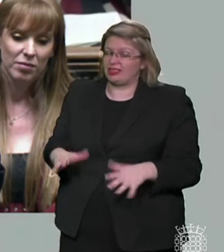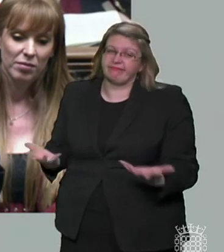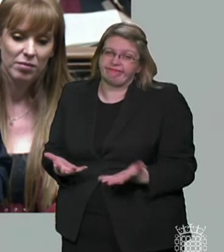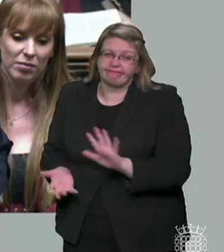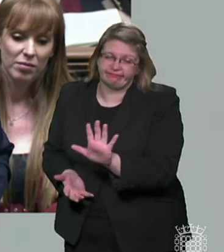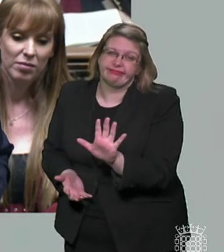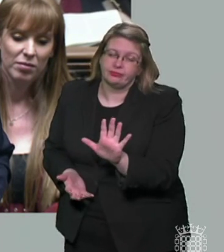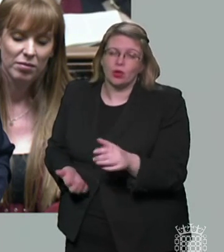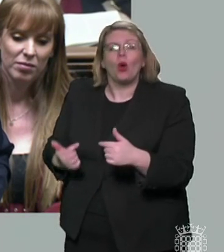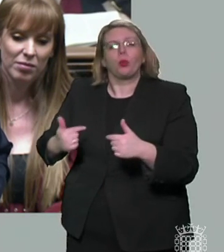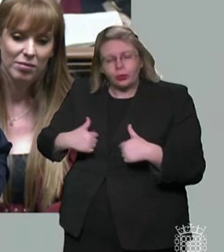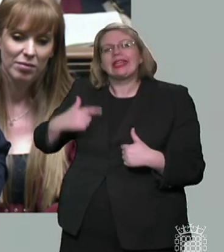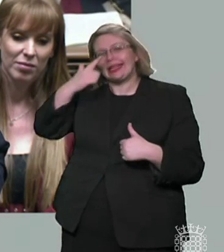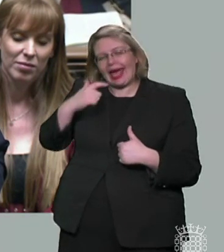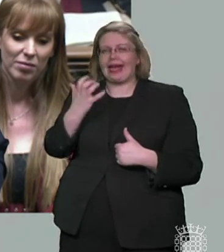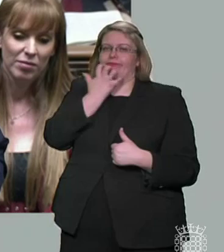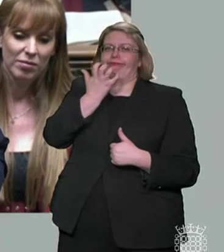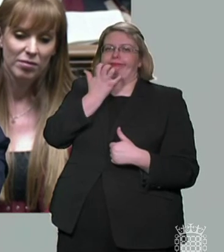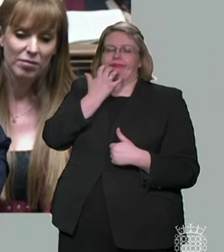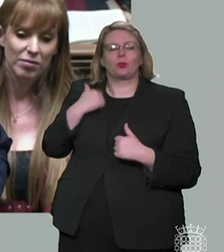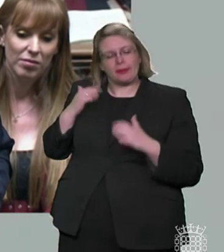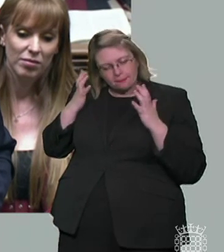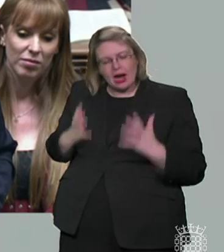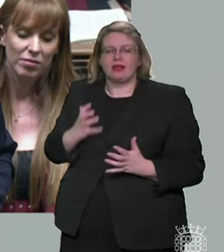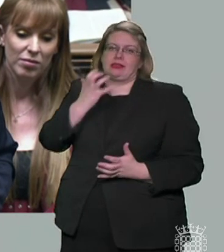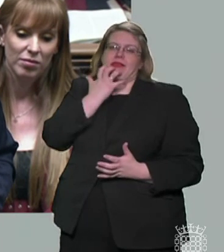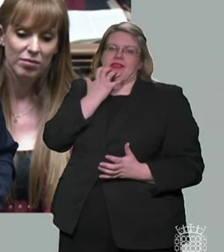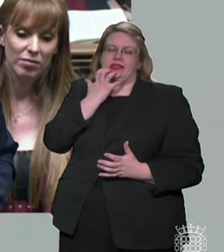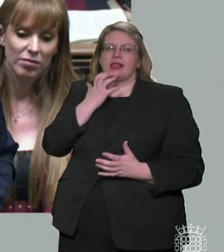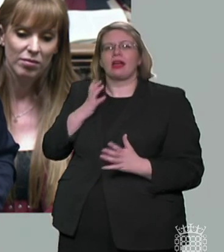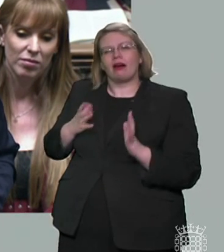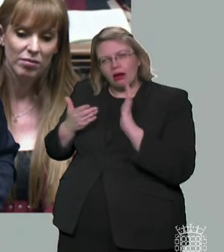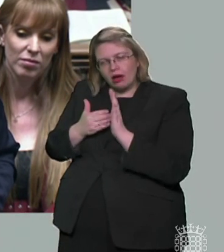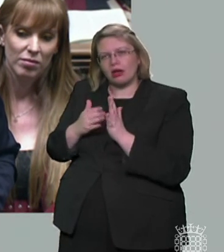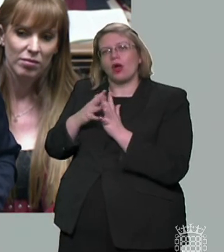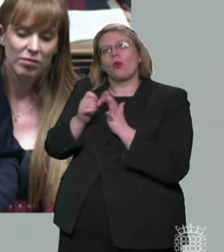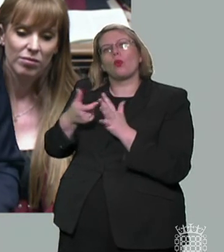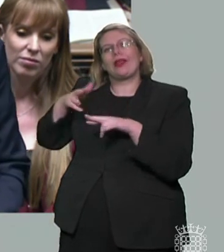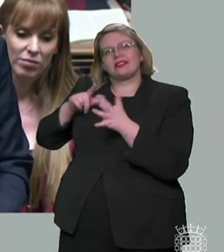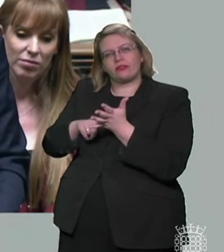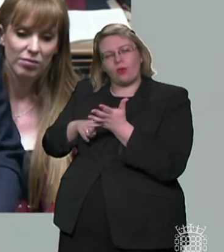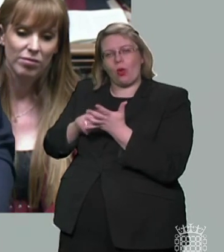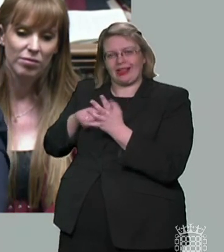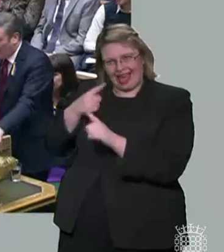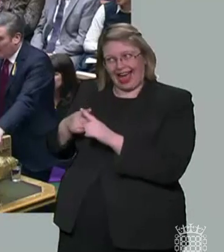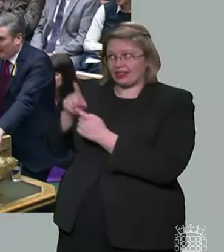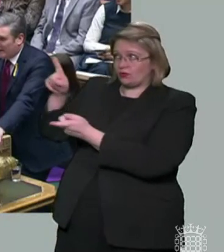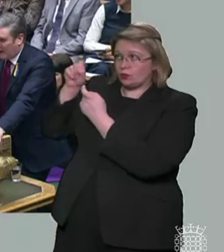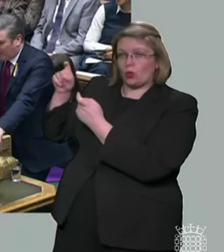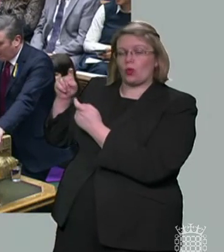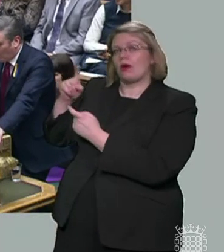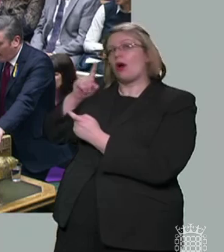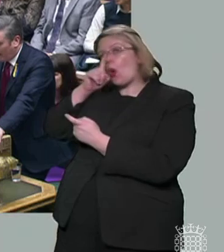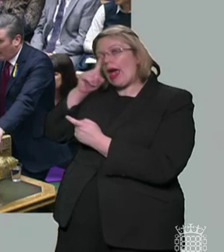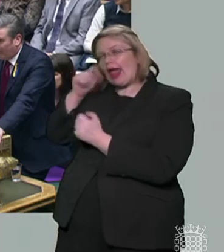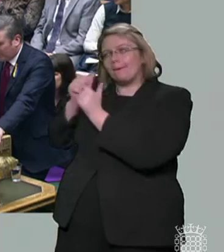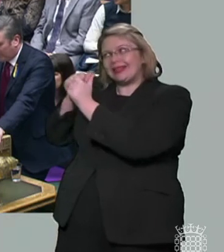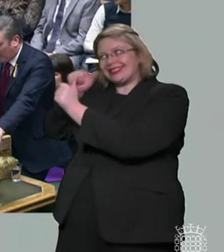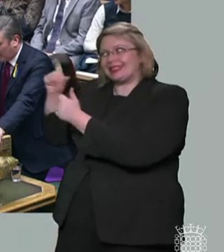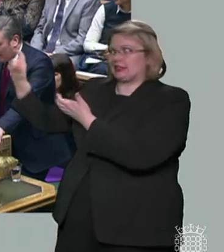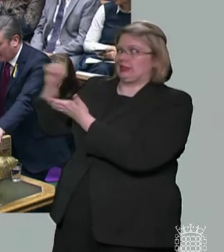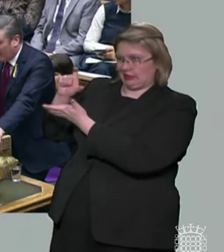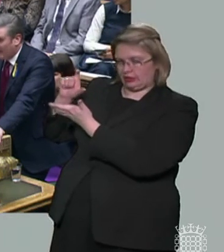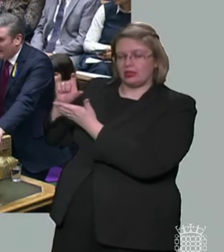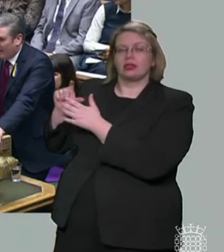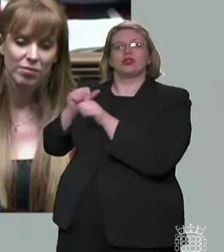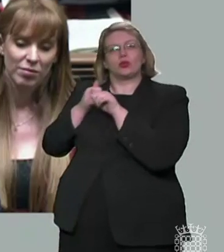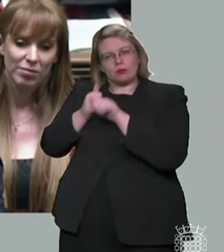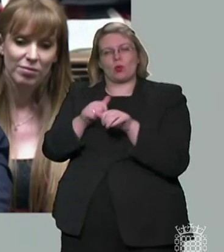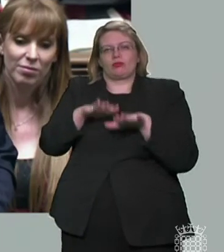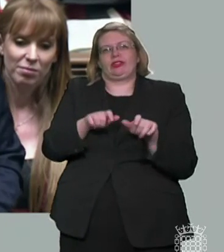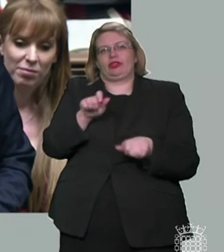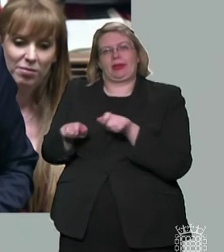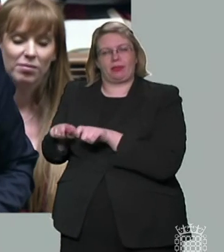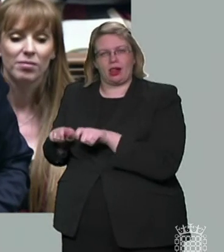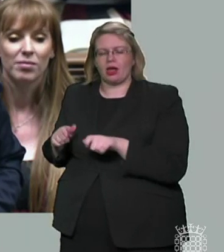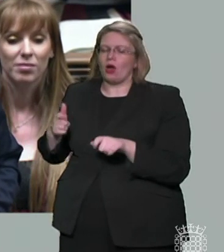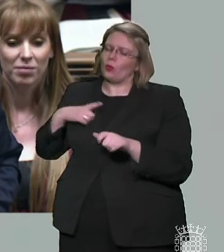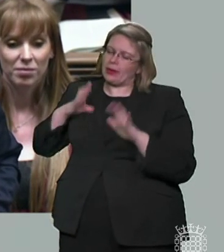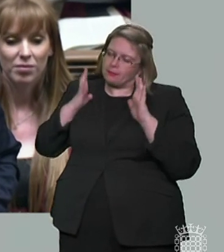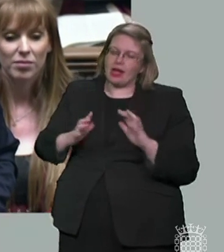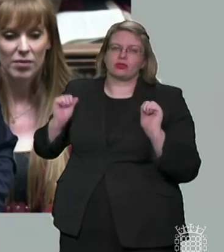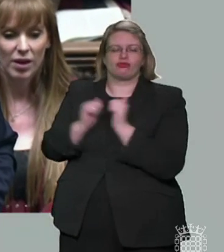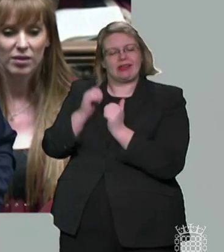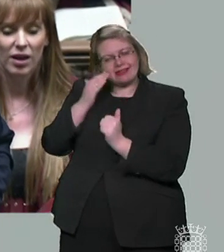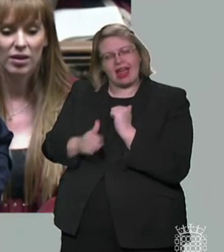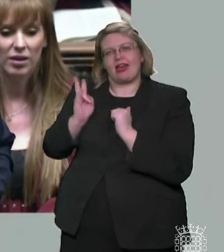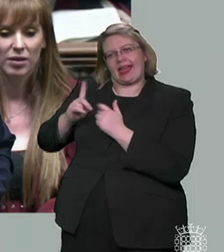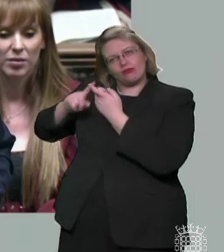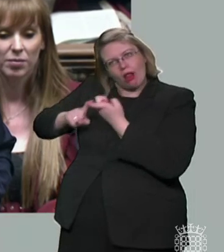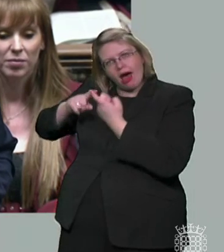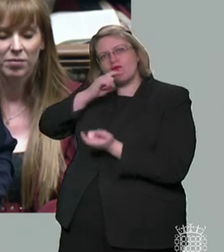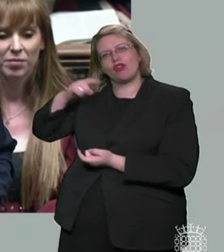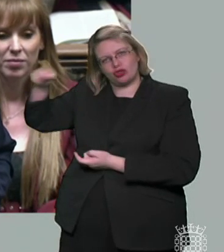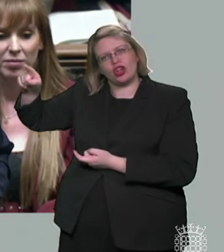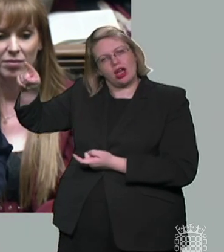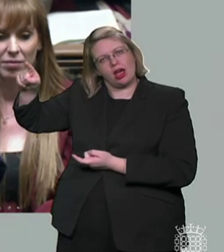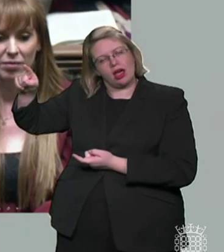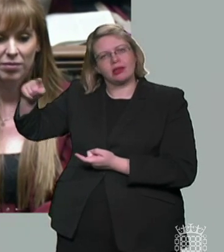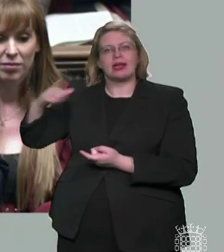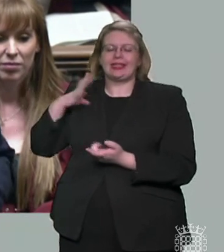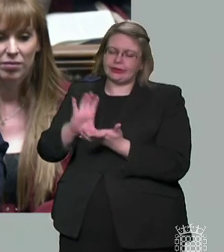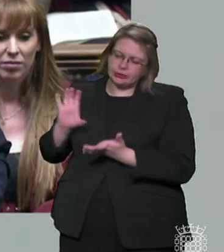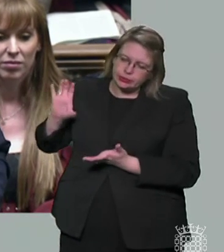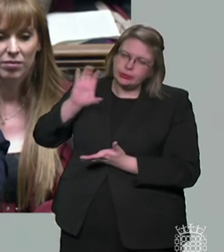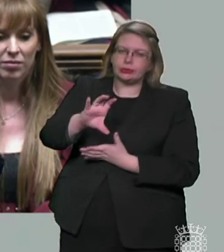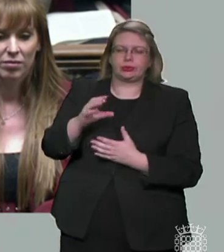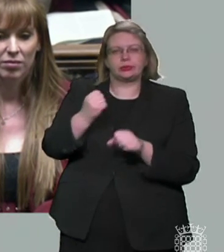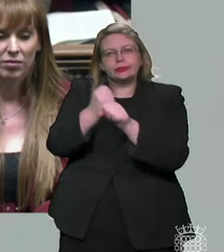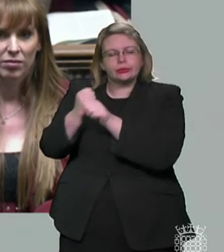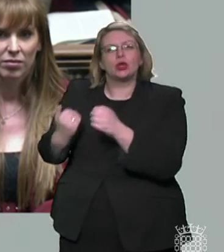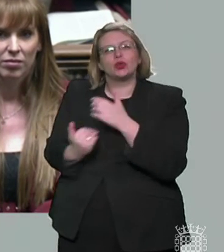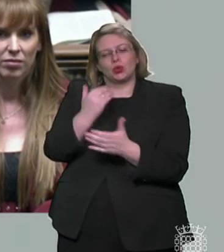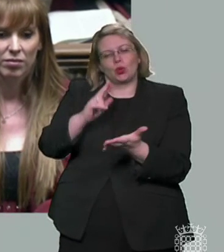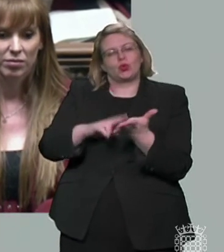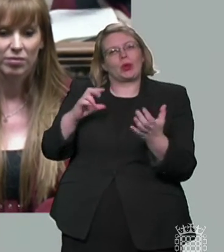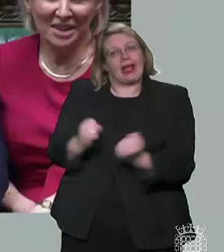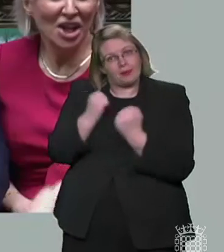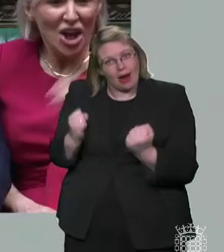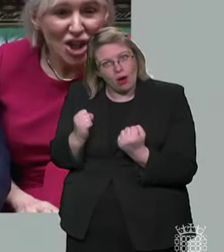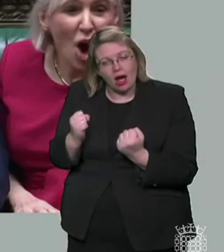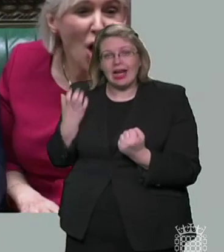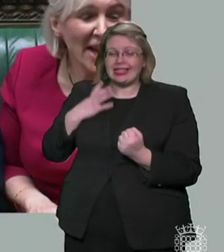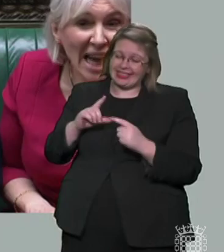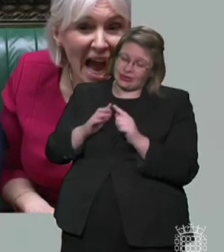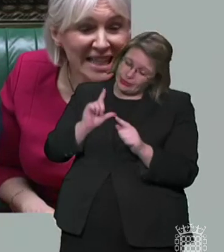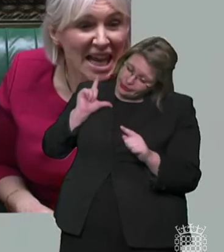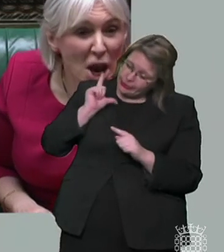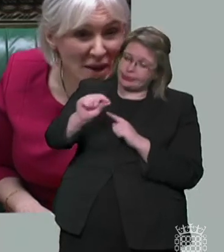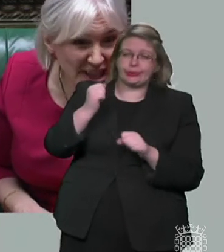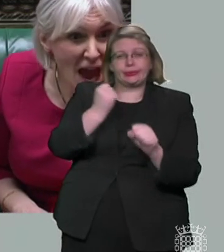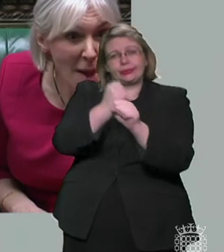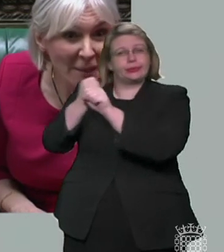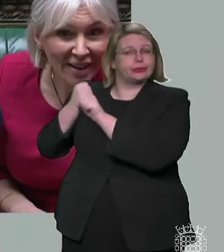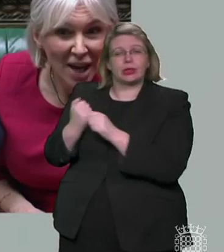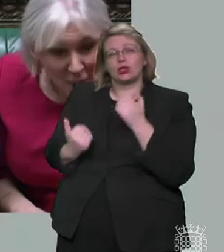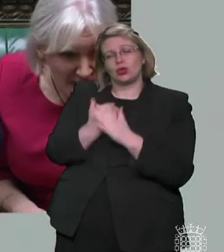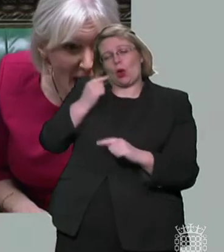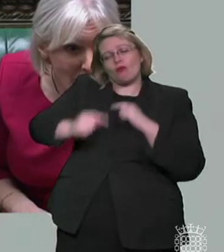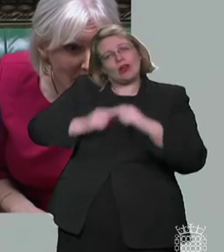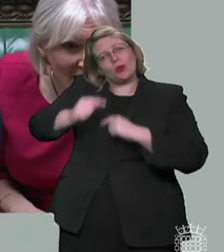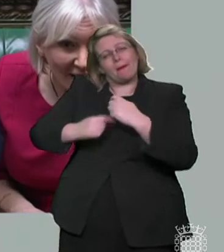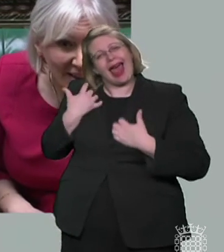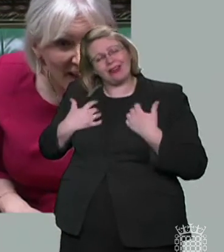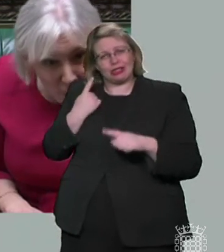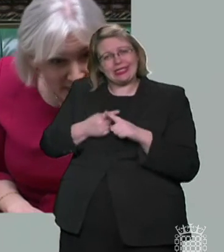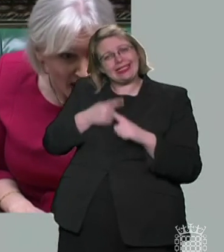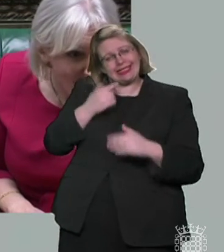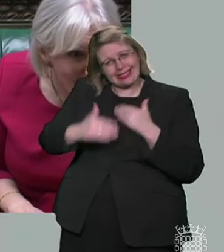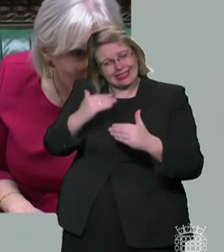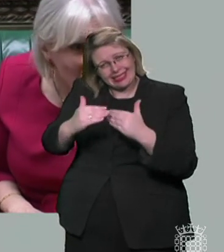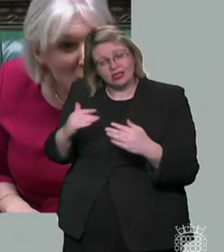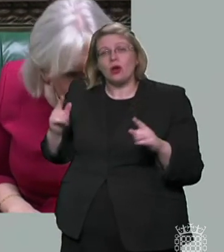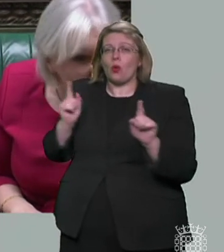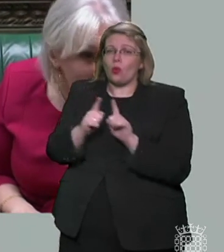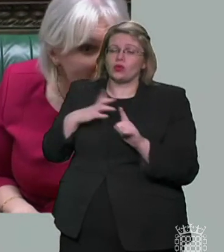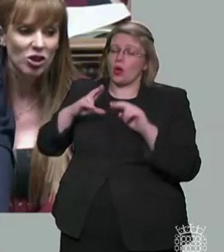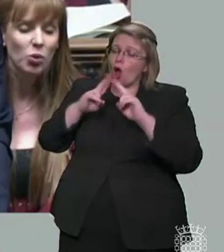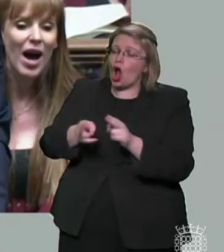We can withstand those costs, and we must, by using a windfall tax to keep bills down for working people and by starting a new era of energy policy, never again at the mercy of a dictator, by supporting new nuclear after years of neglect, sprinting on renewables, including onshore wind, and having an urgent national mission to upgrade homes,